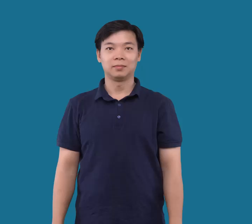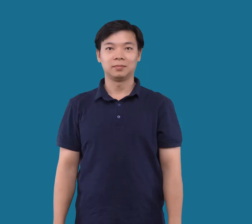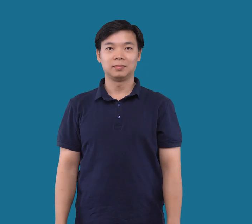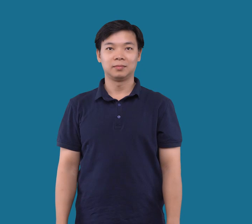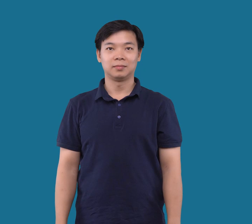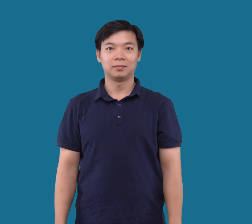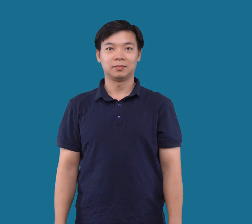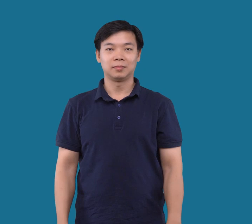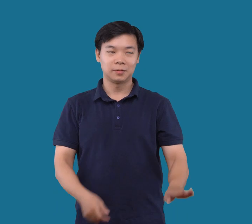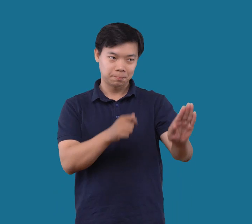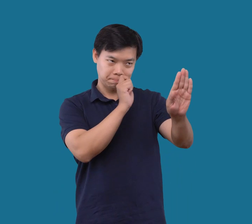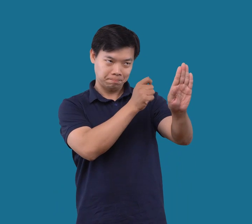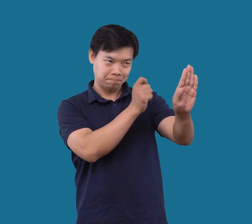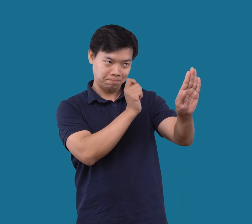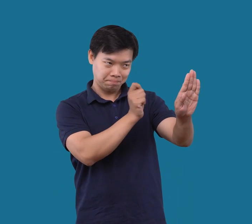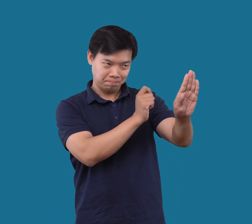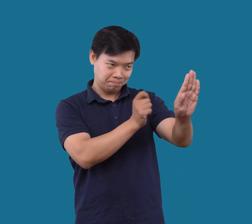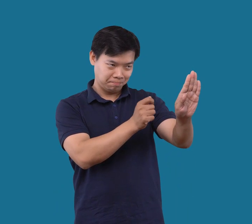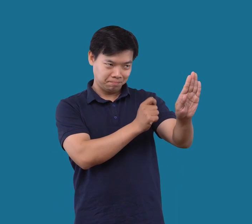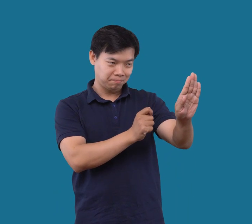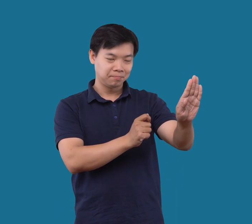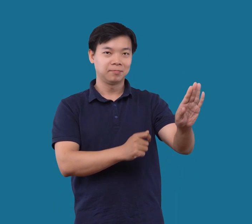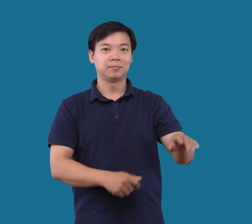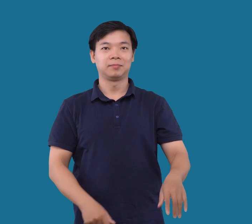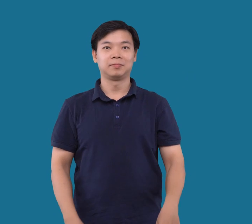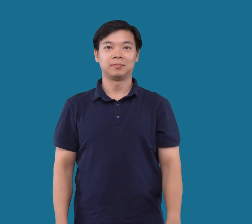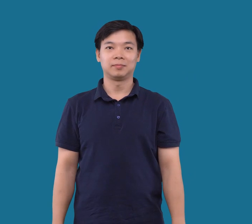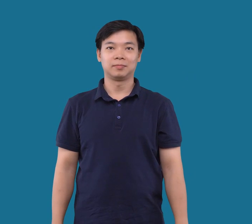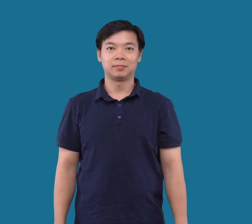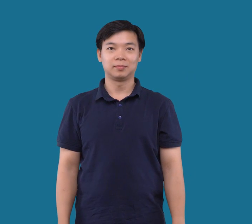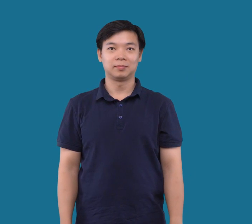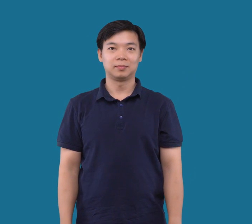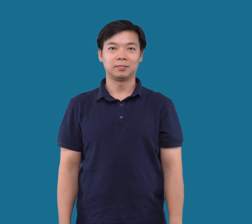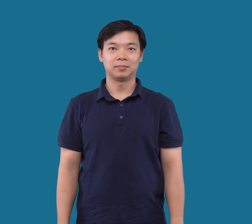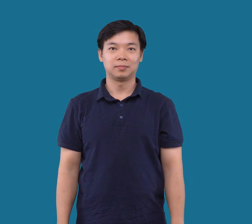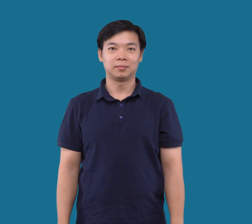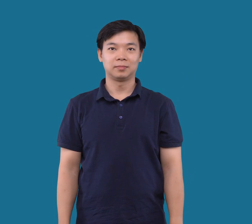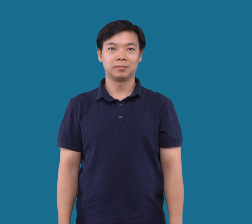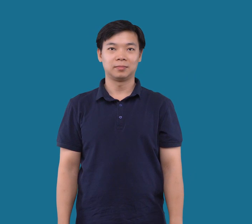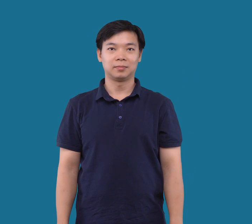điêu khắc